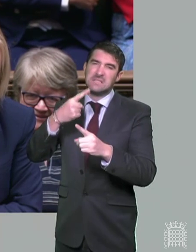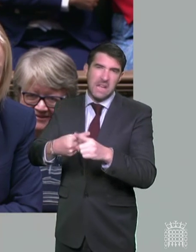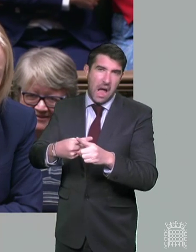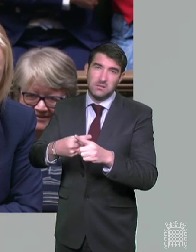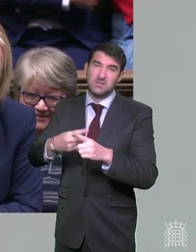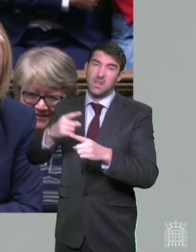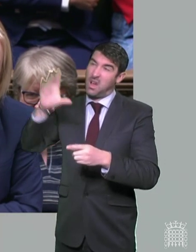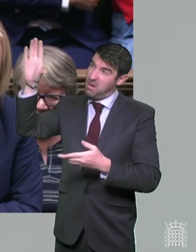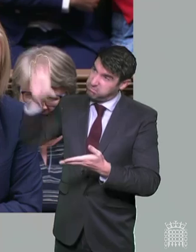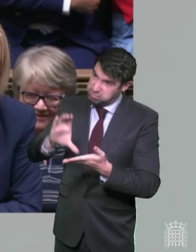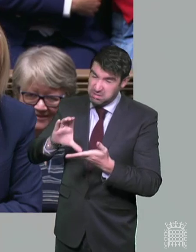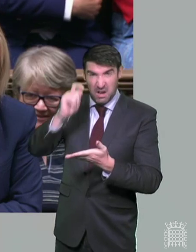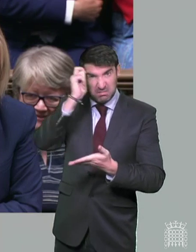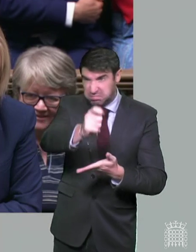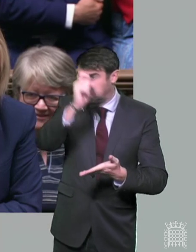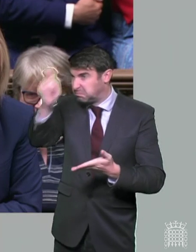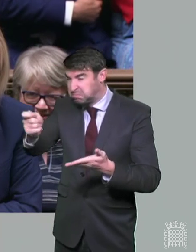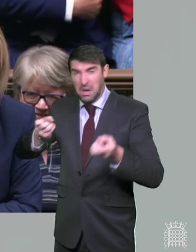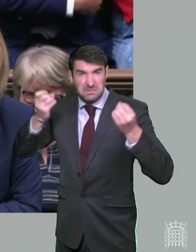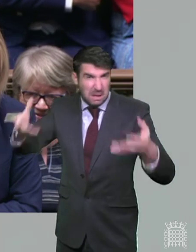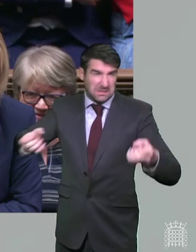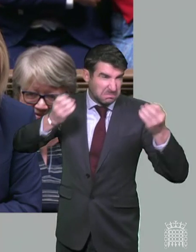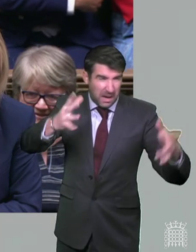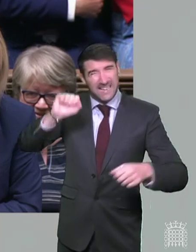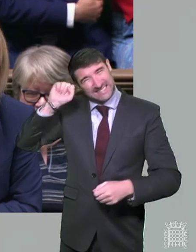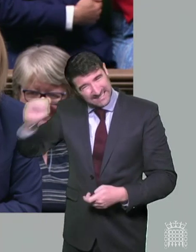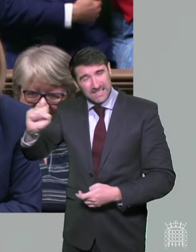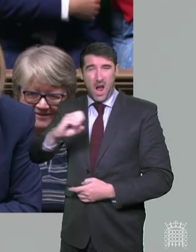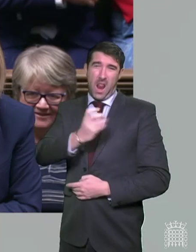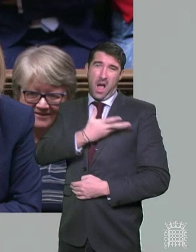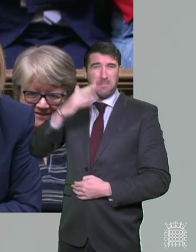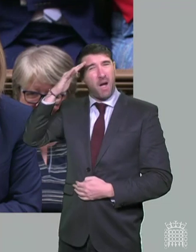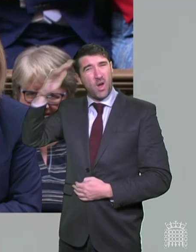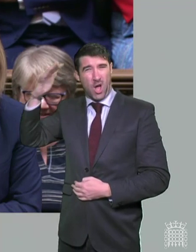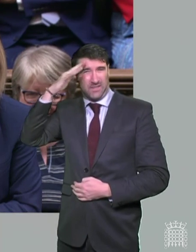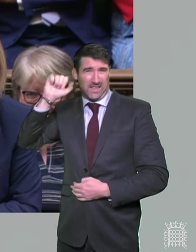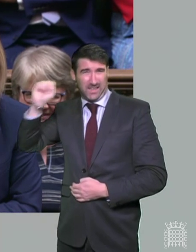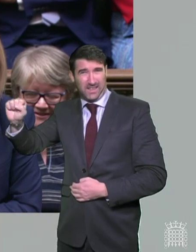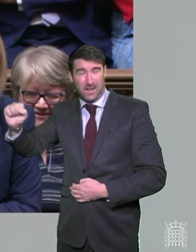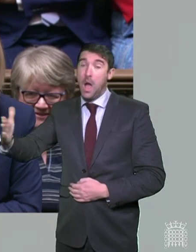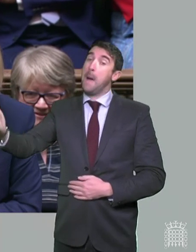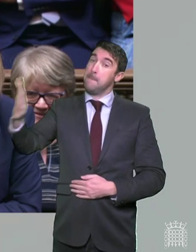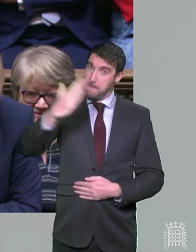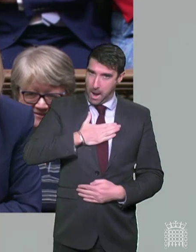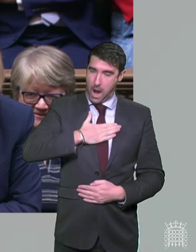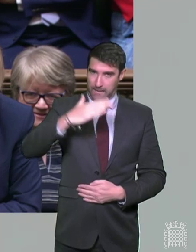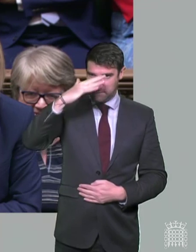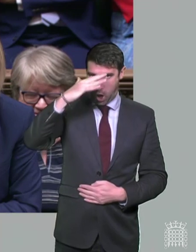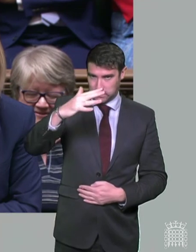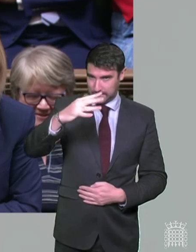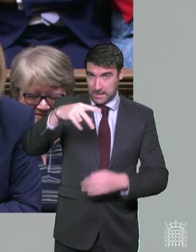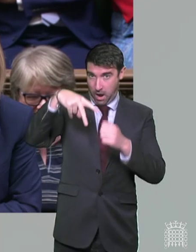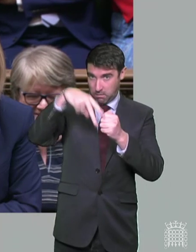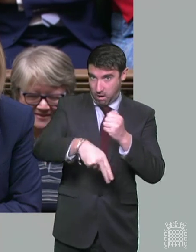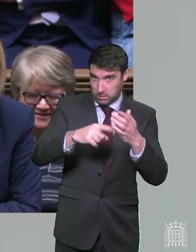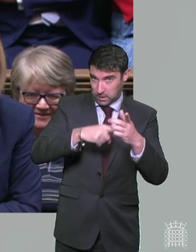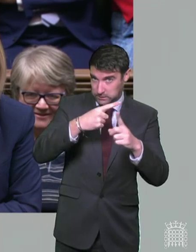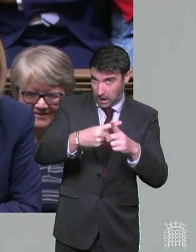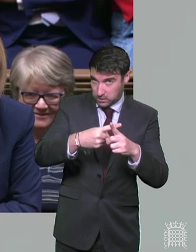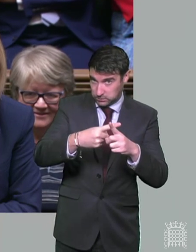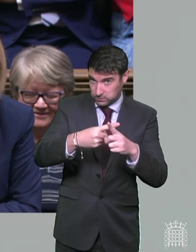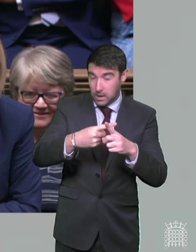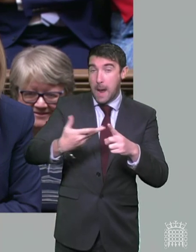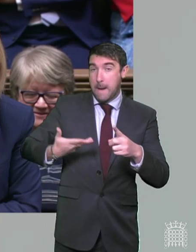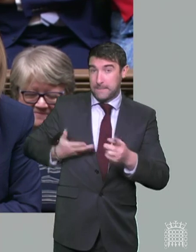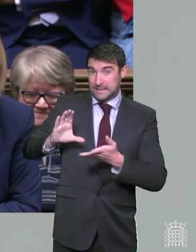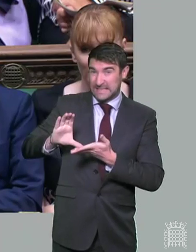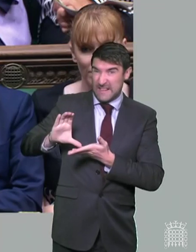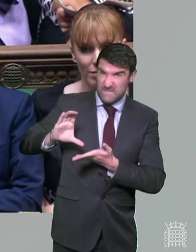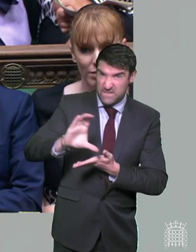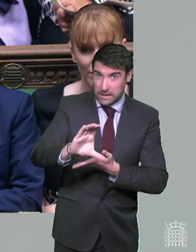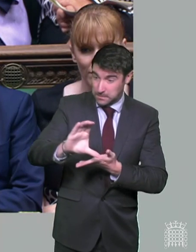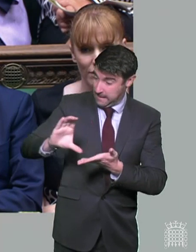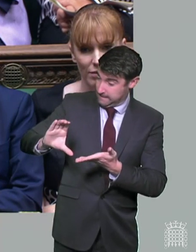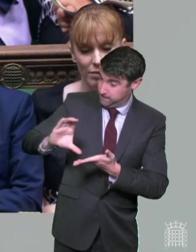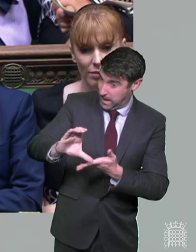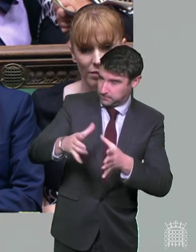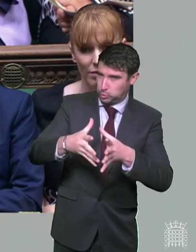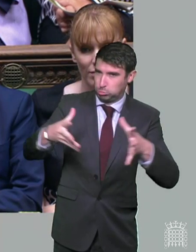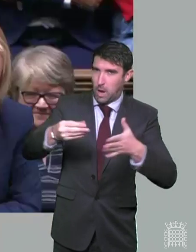What I am about is reducing taxes, getting our economy growing, getting investment and getting new jobs for people right across the country.